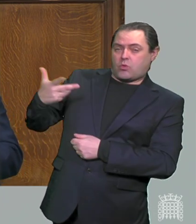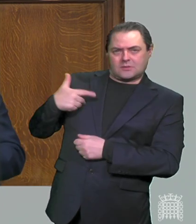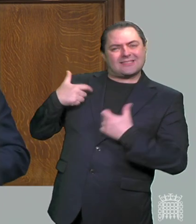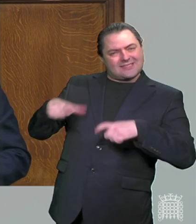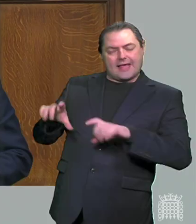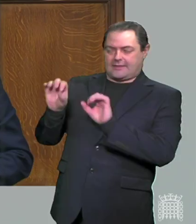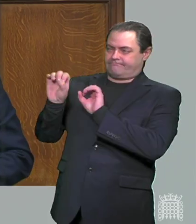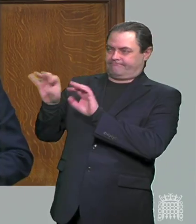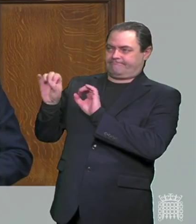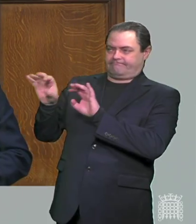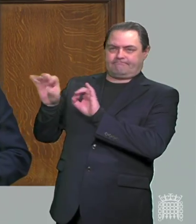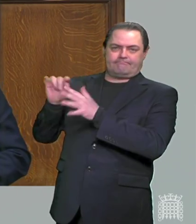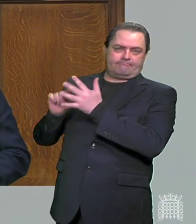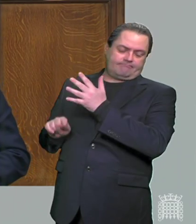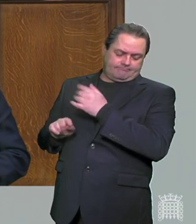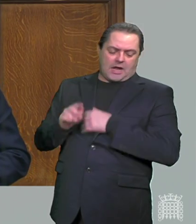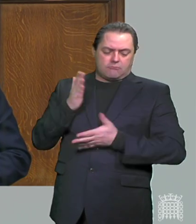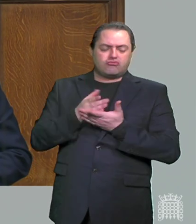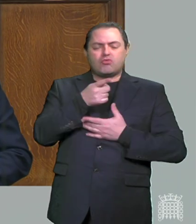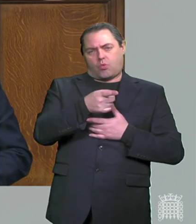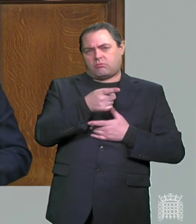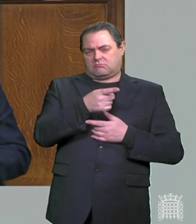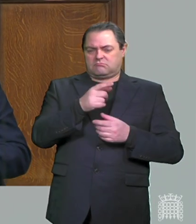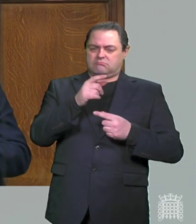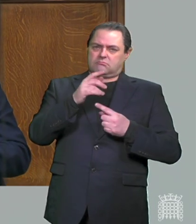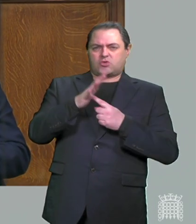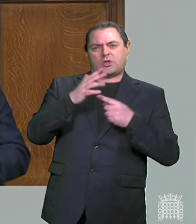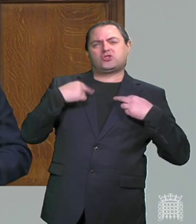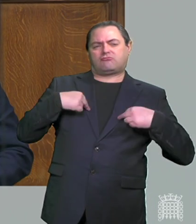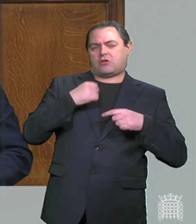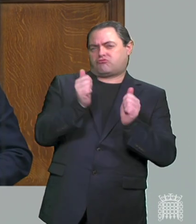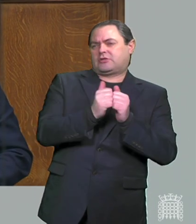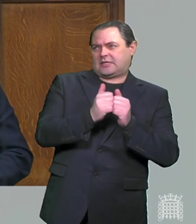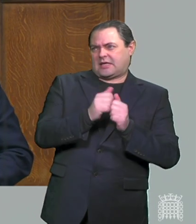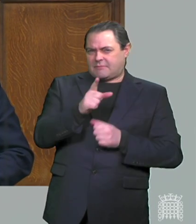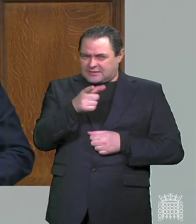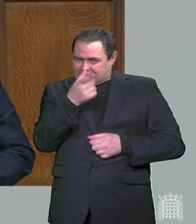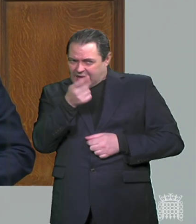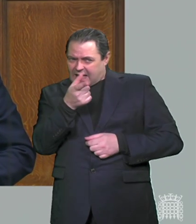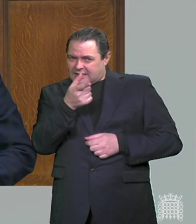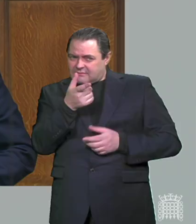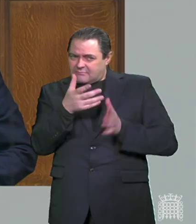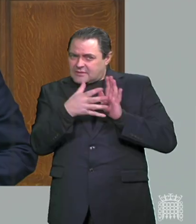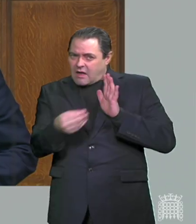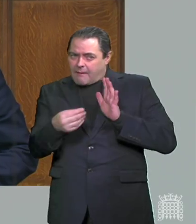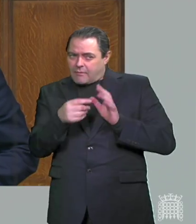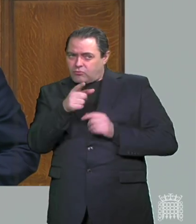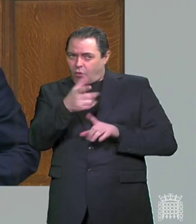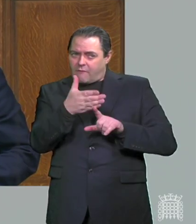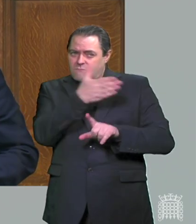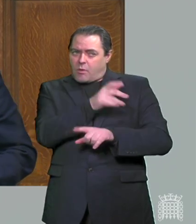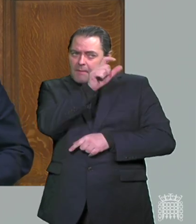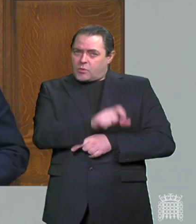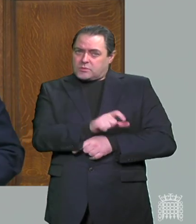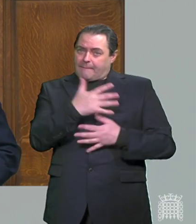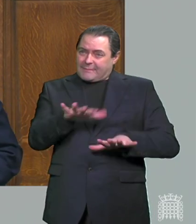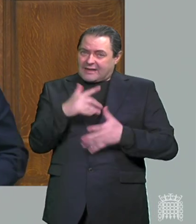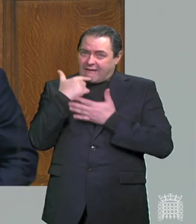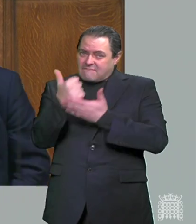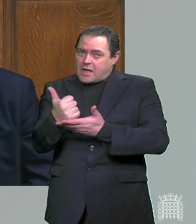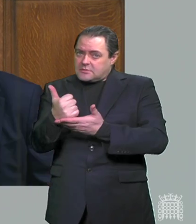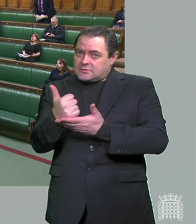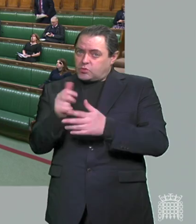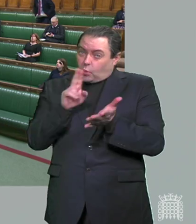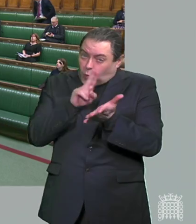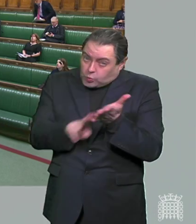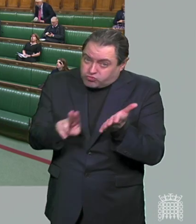I am sure that the Attorney General agrees, but can she give a single example of where her predecessor met that standard in the advice that she gave to the Government?